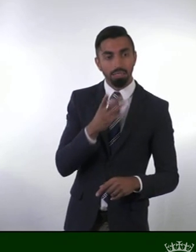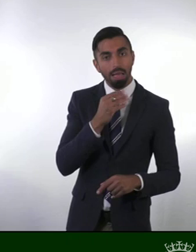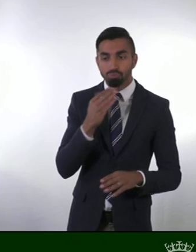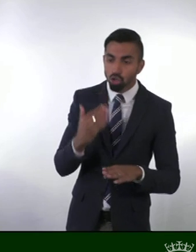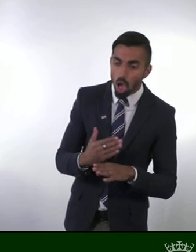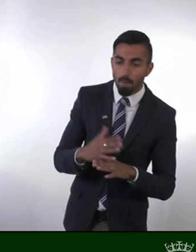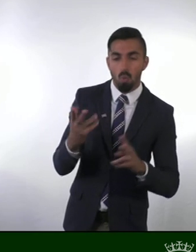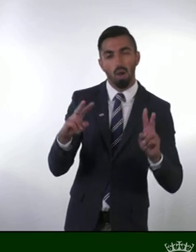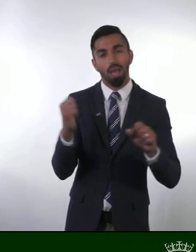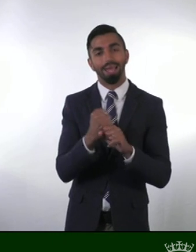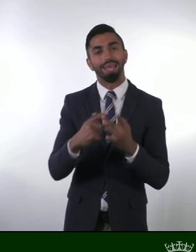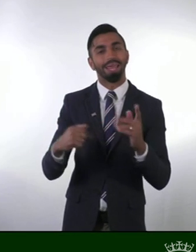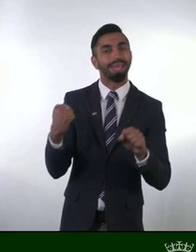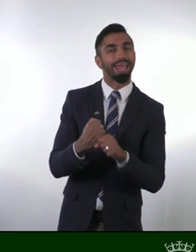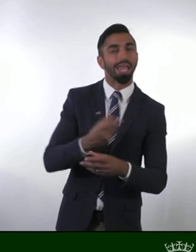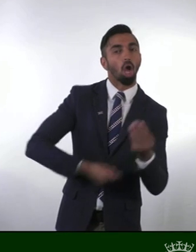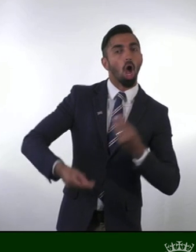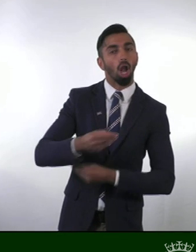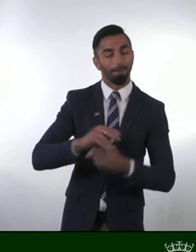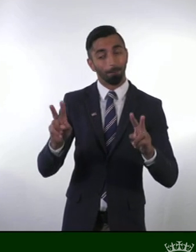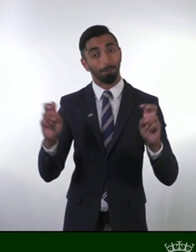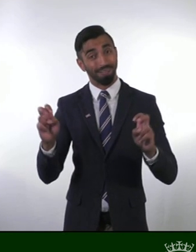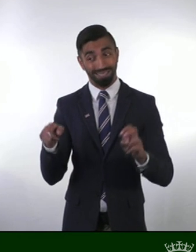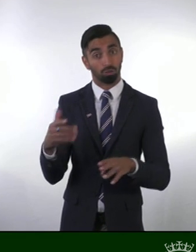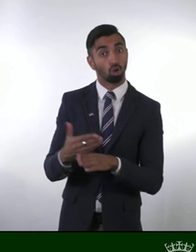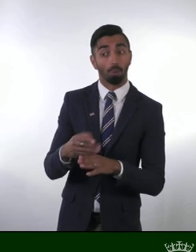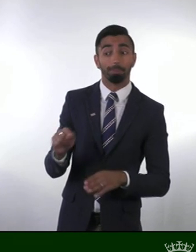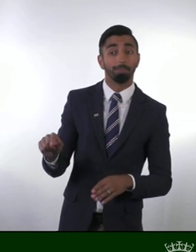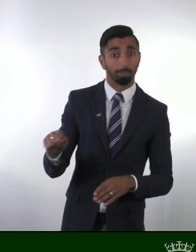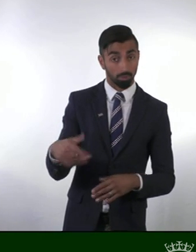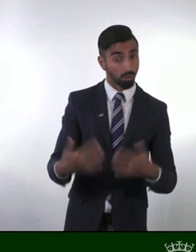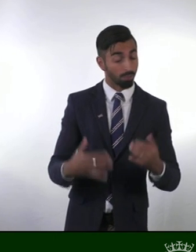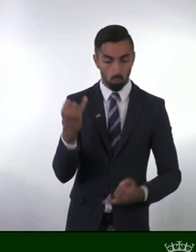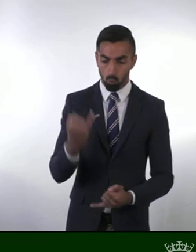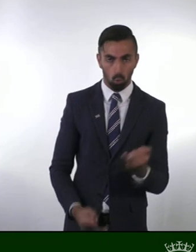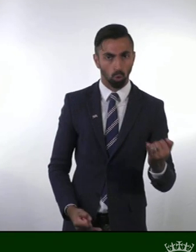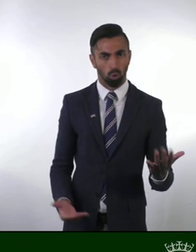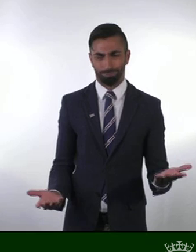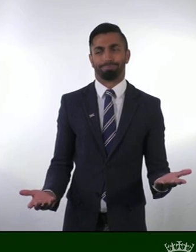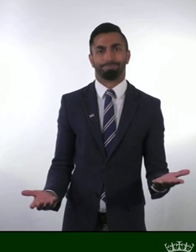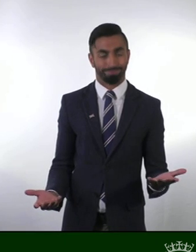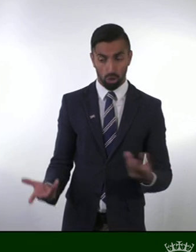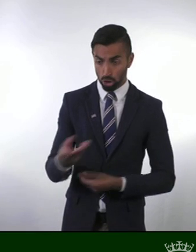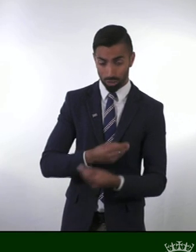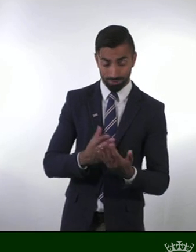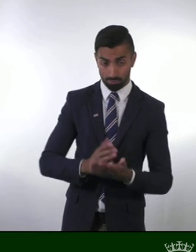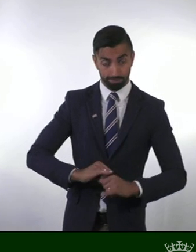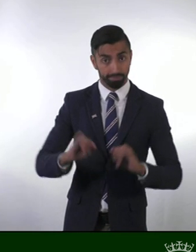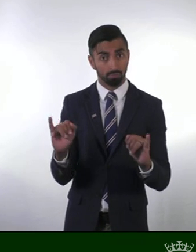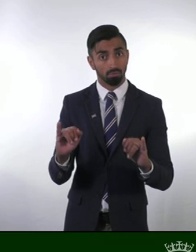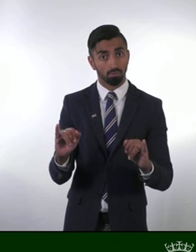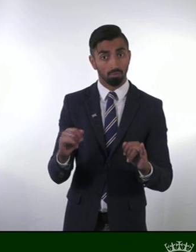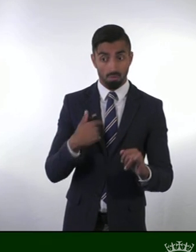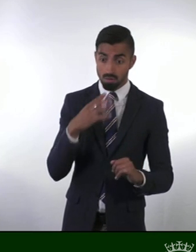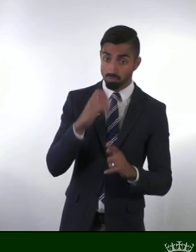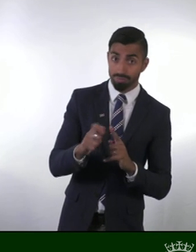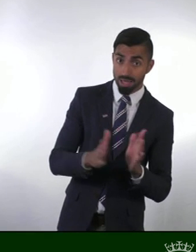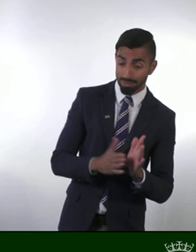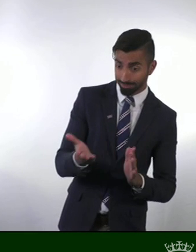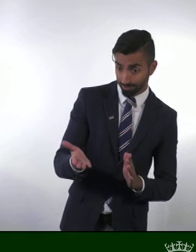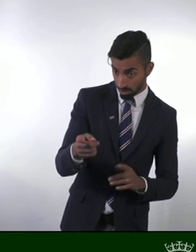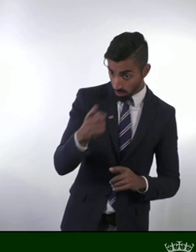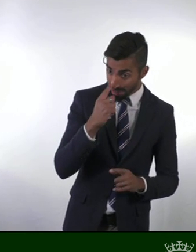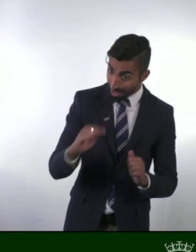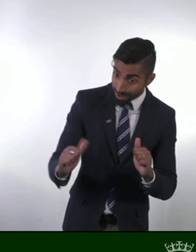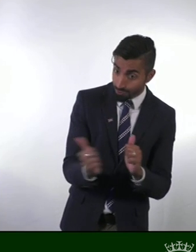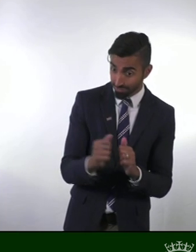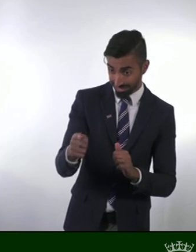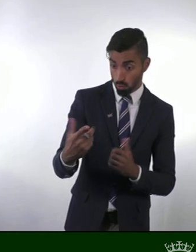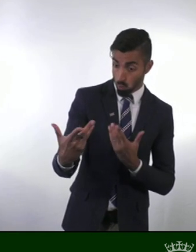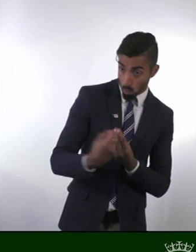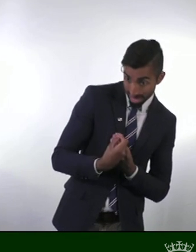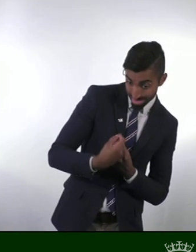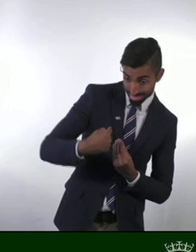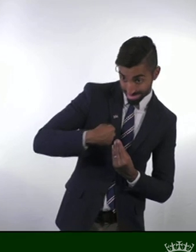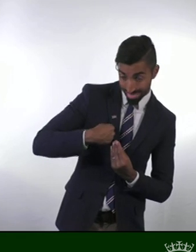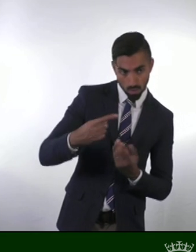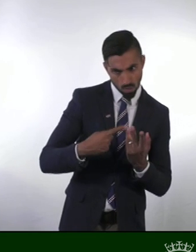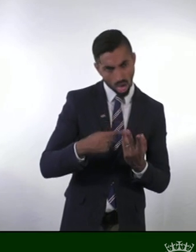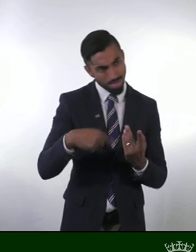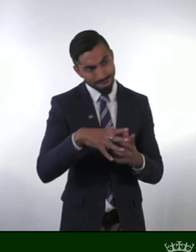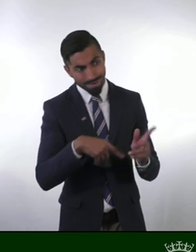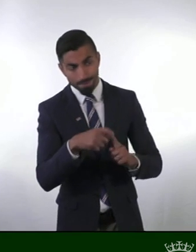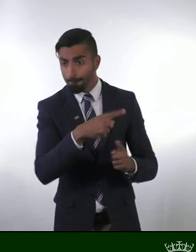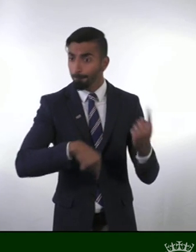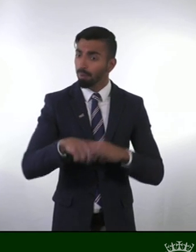As we come back from the crisis in economic terms and make the workplace better, will the Prime Minister agree to work with those of us in the Opposition who want to see a system that is fit for the 21st century that can meet people’s needs?